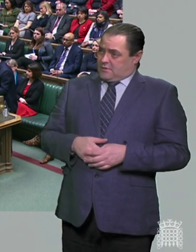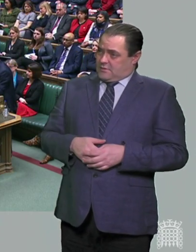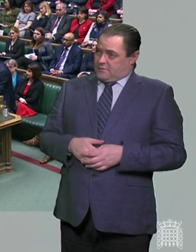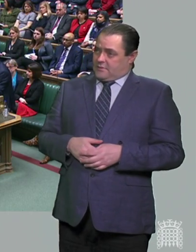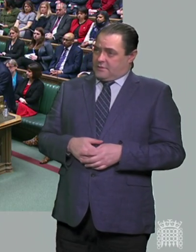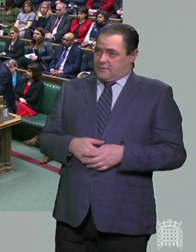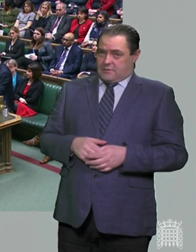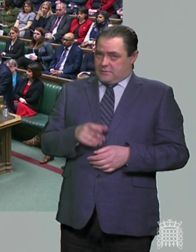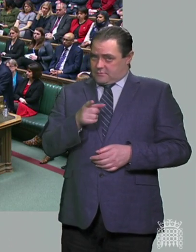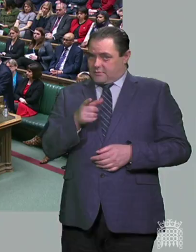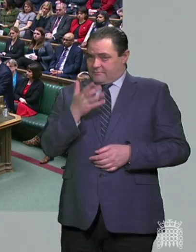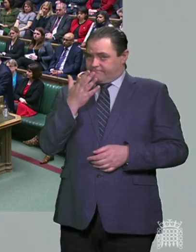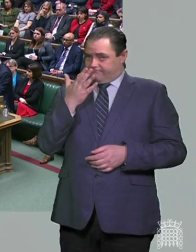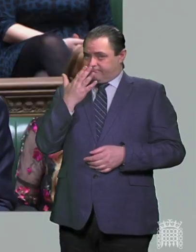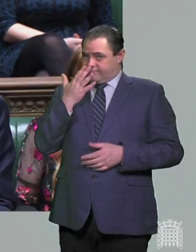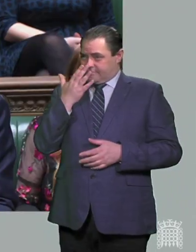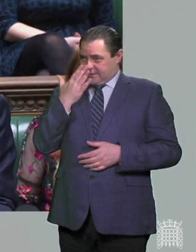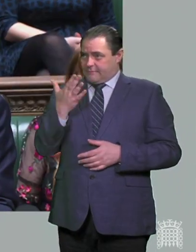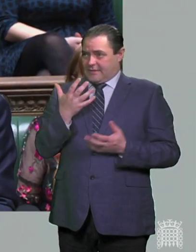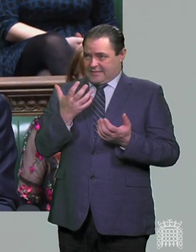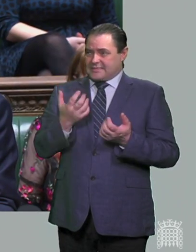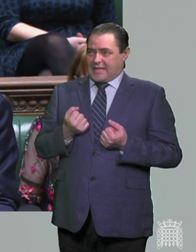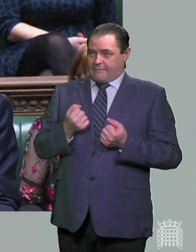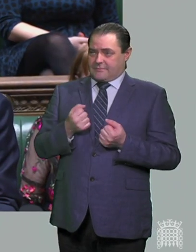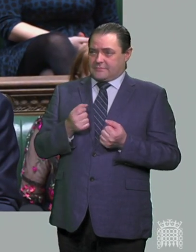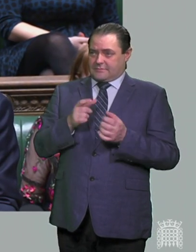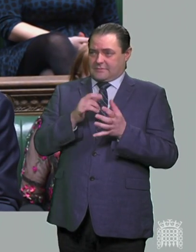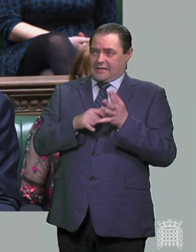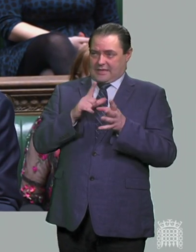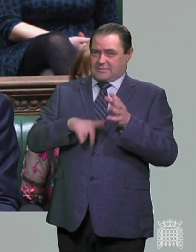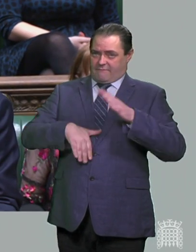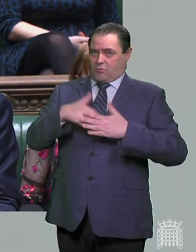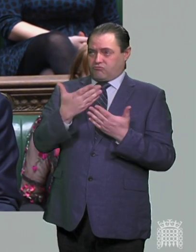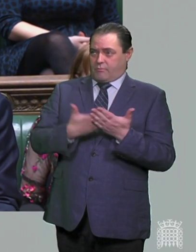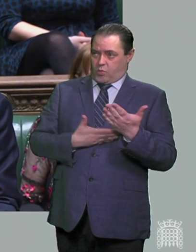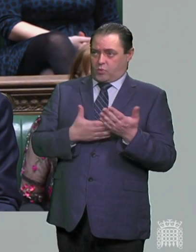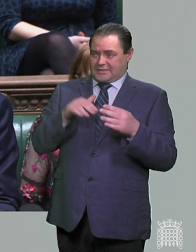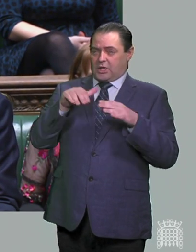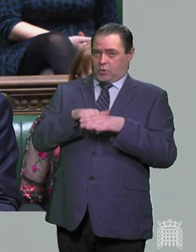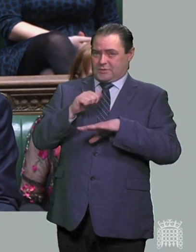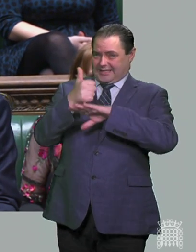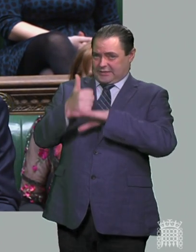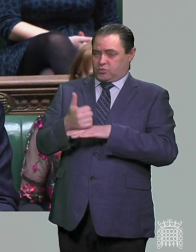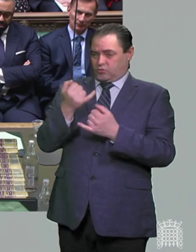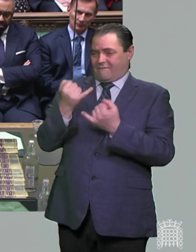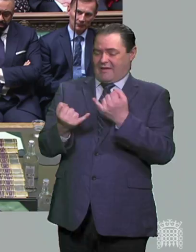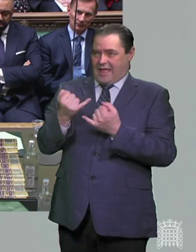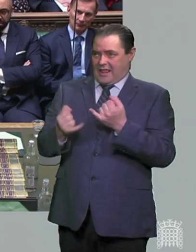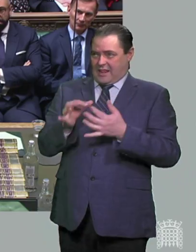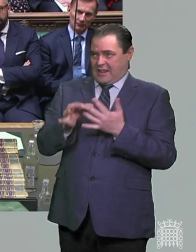I take it from that answer that the Prime Minister does accept the Casey findings in full, including the institutional failures.